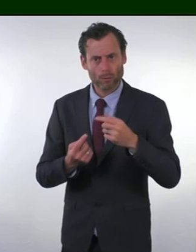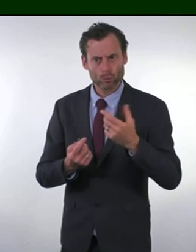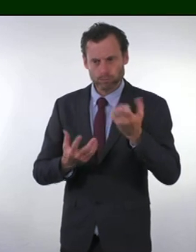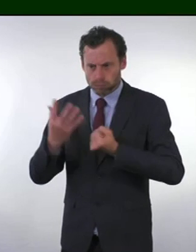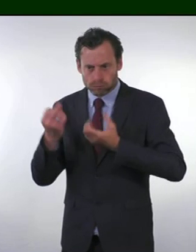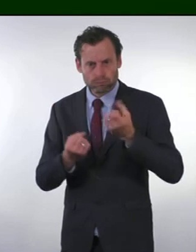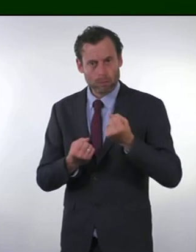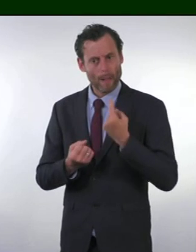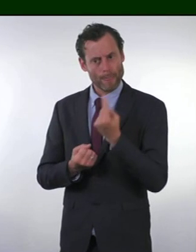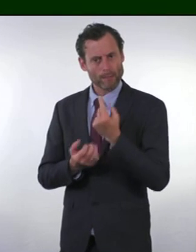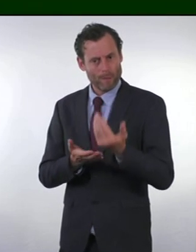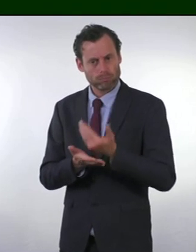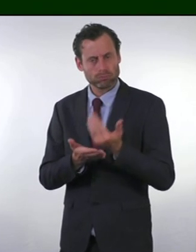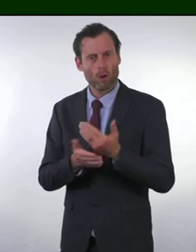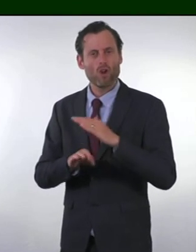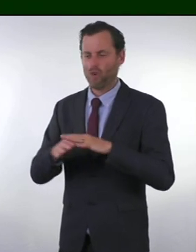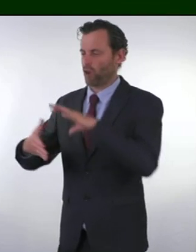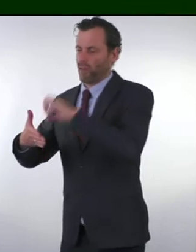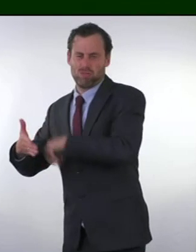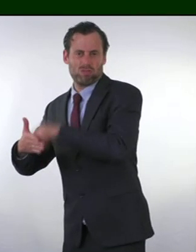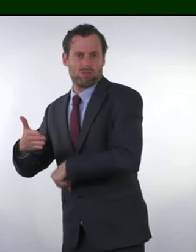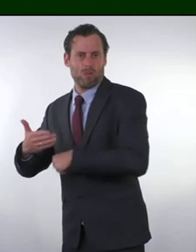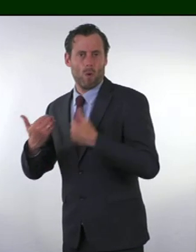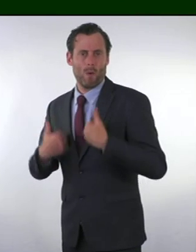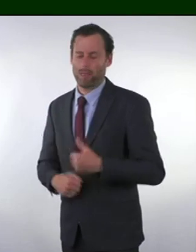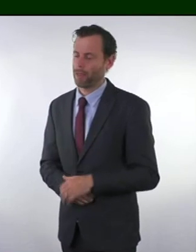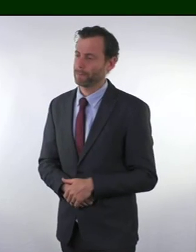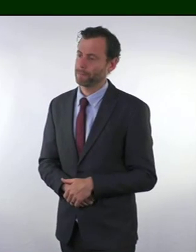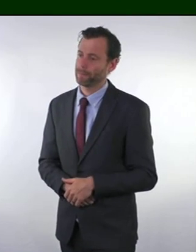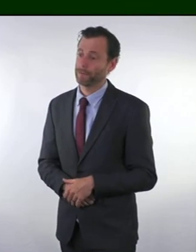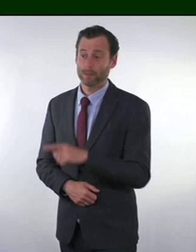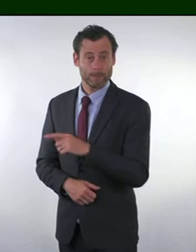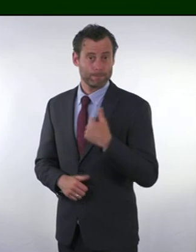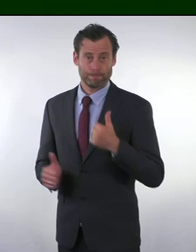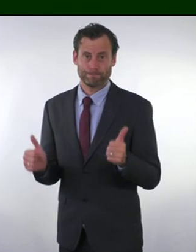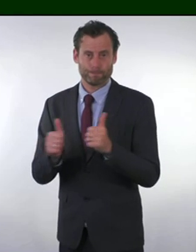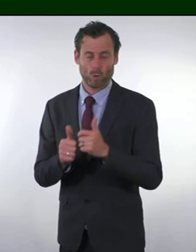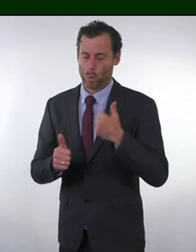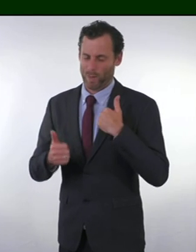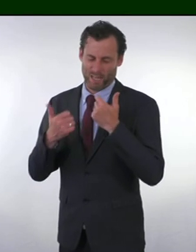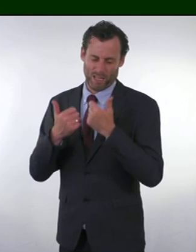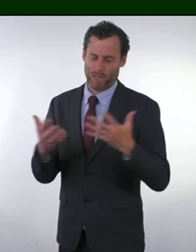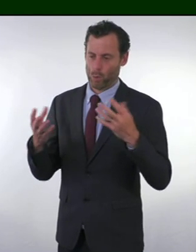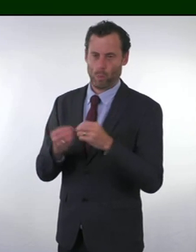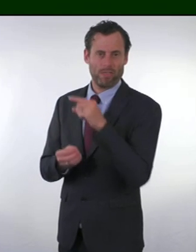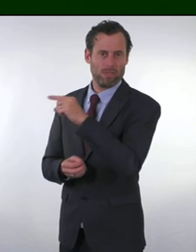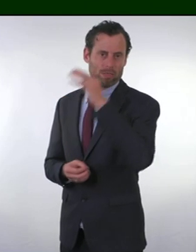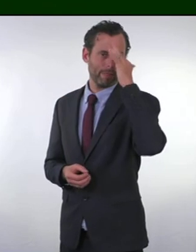My honourable Friend is absolutely right: at this stage, that is absolutely not the policy that we should be pursuing.